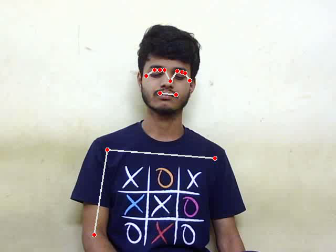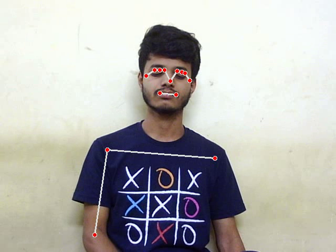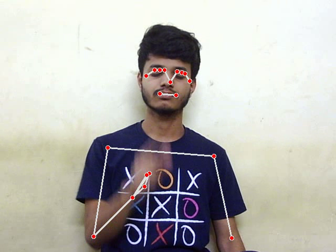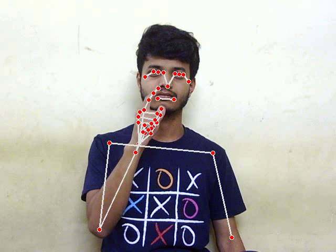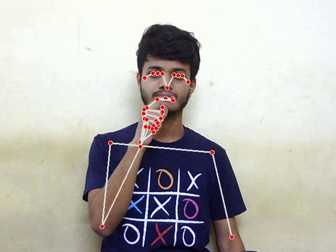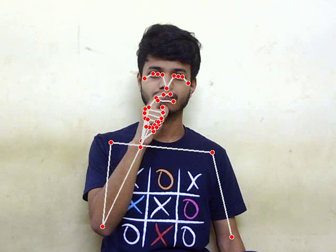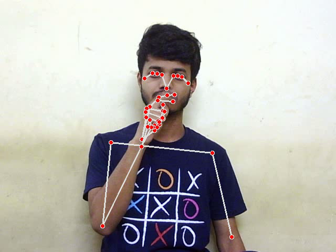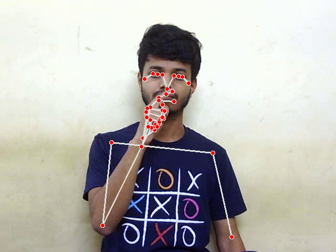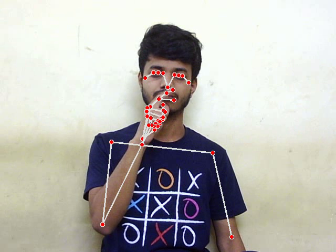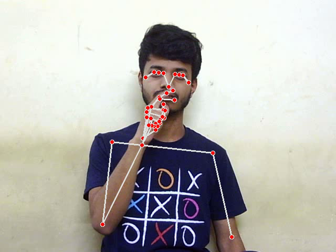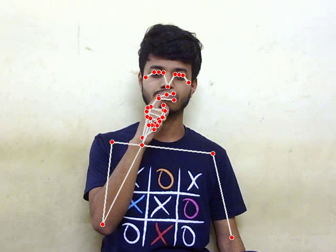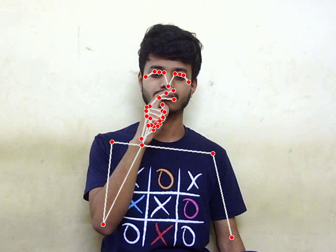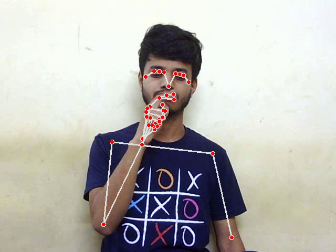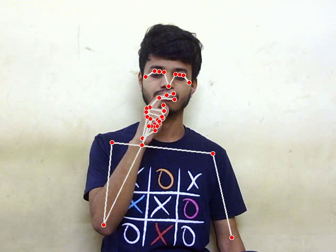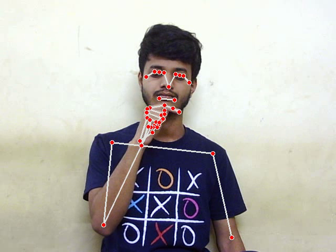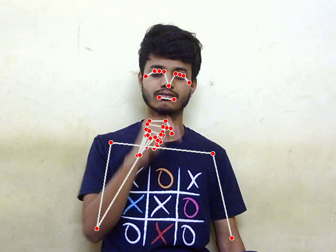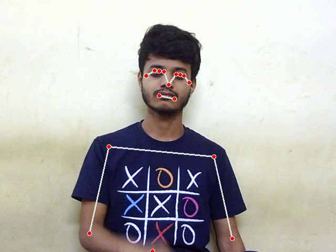who